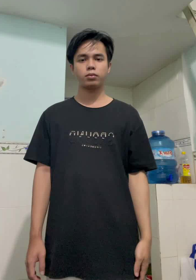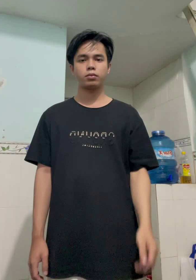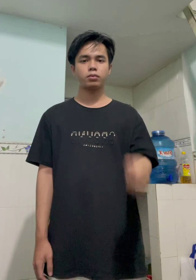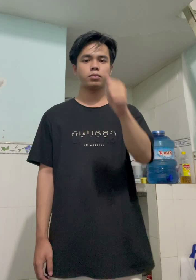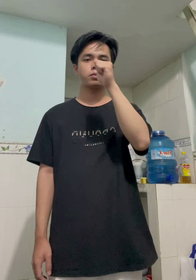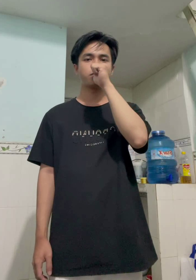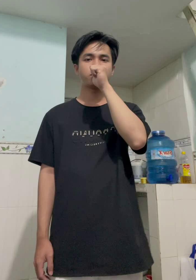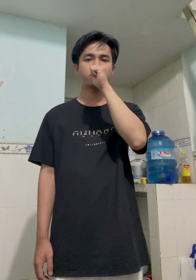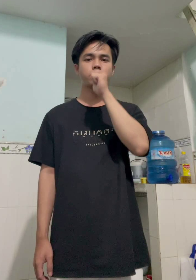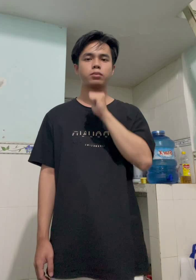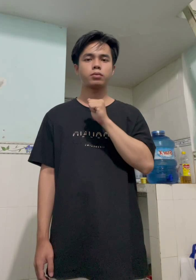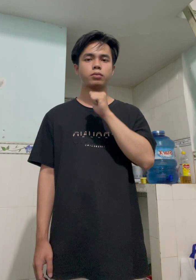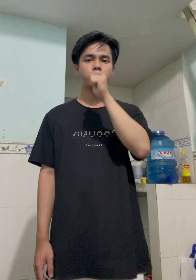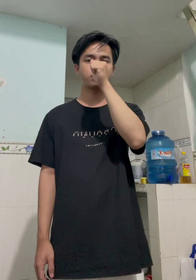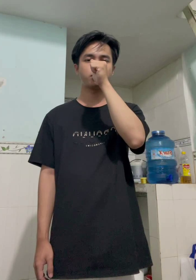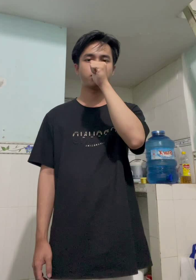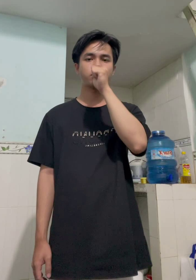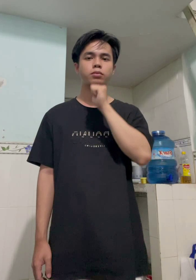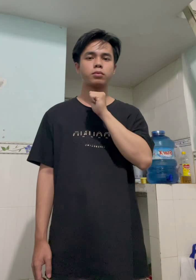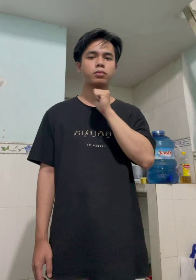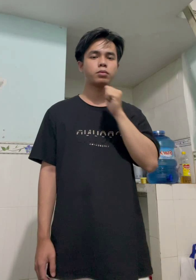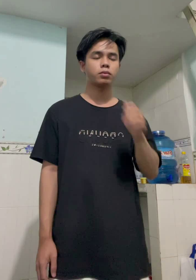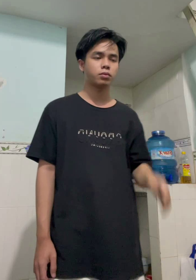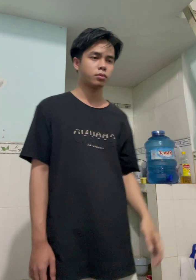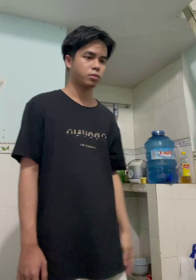dong y